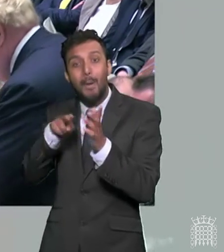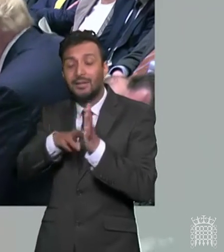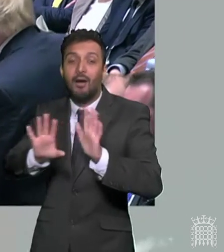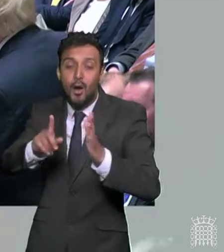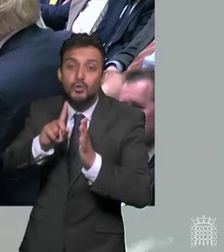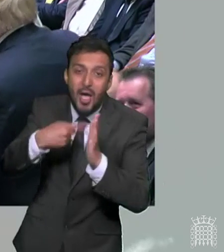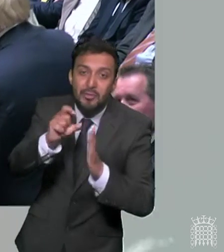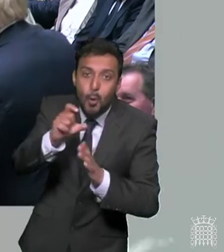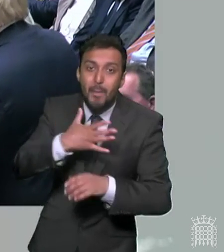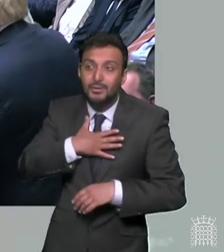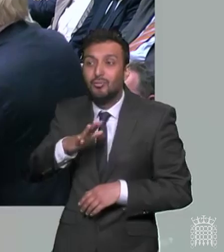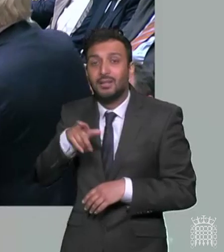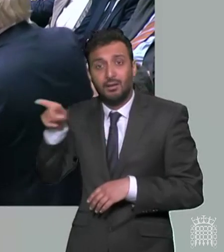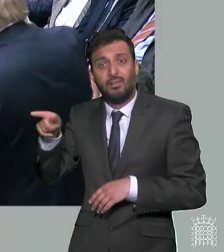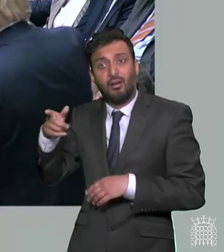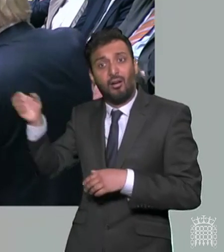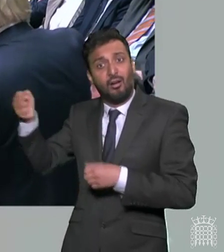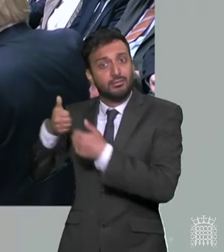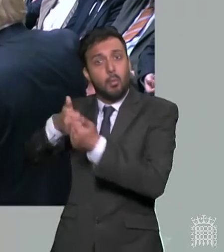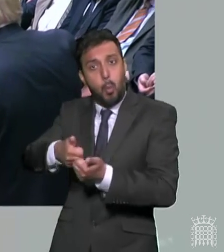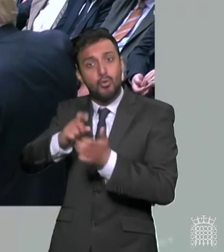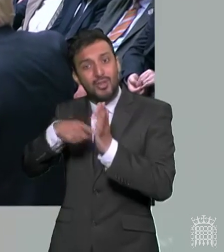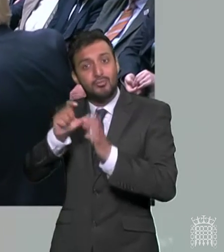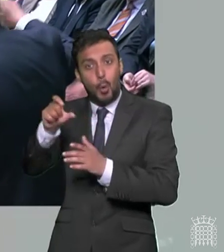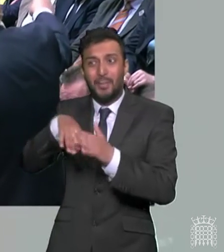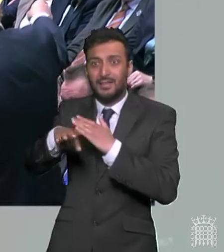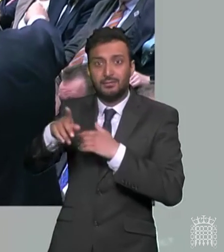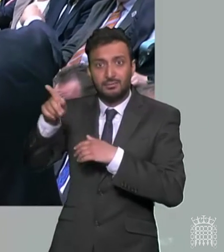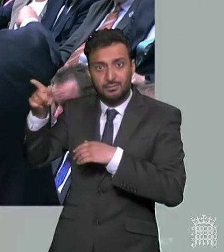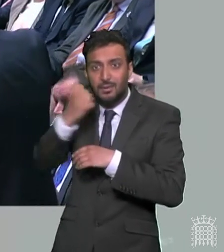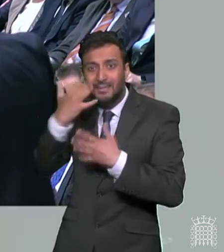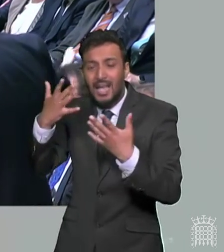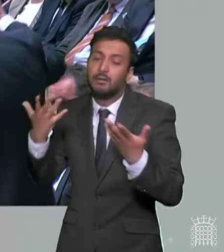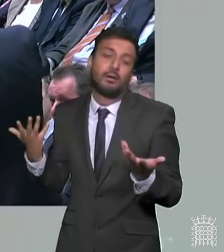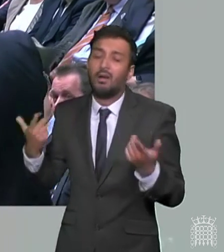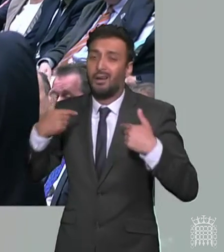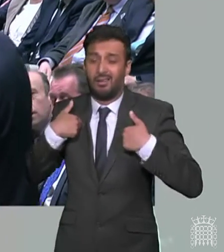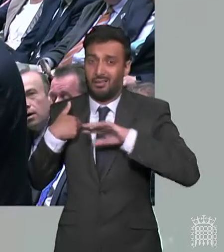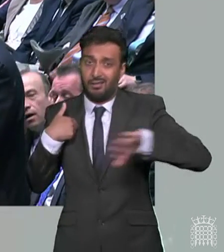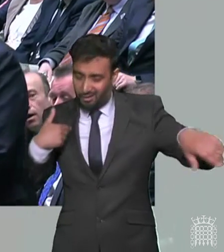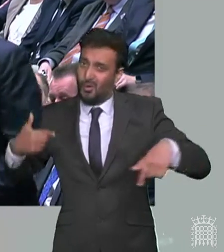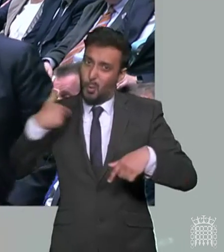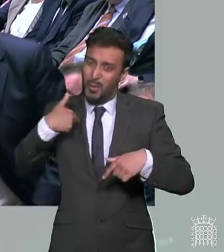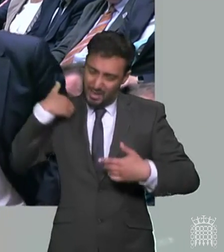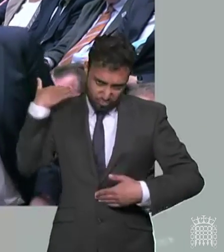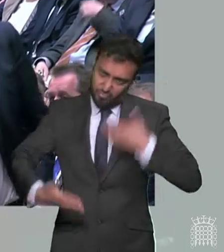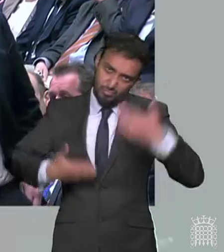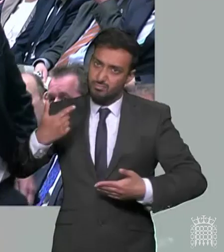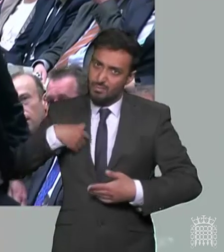We get on. We do the difficult things. We take the tough decisions. Social care: we are fixing it.